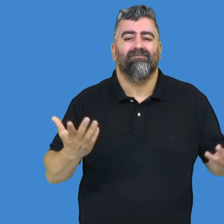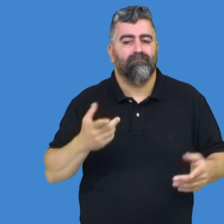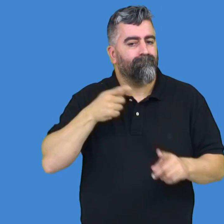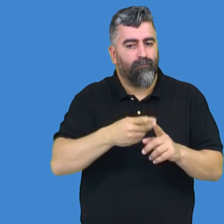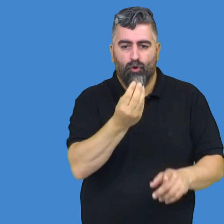objetivo